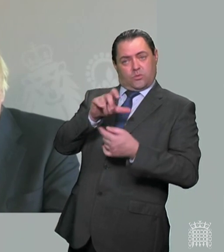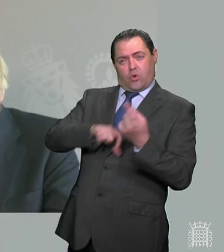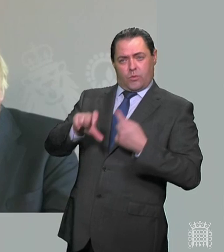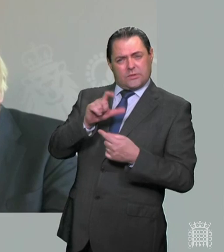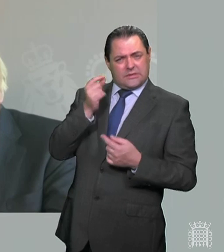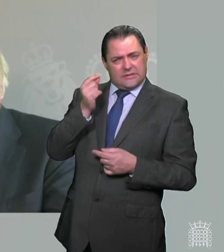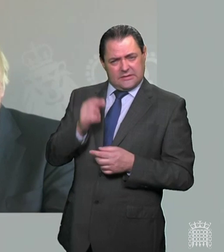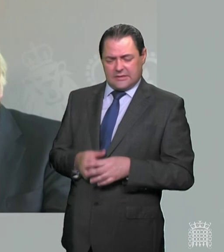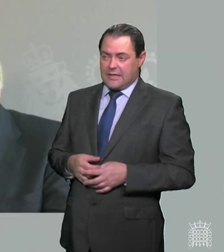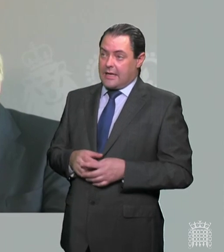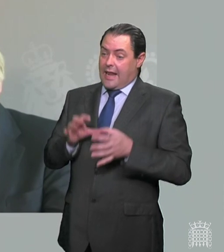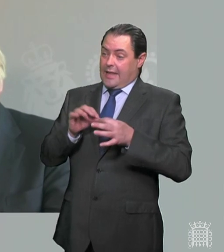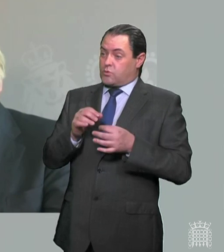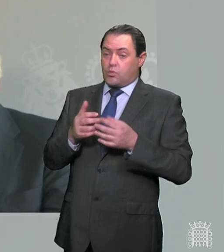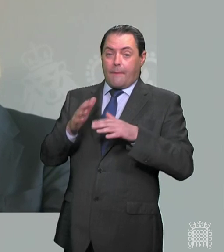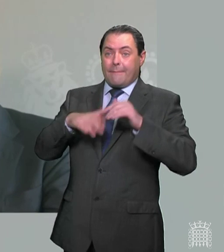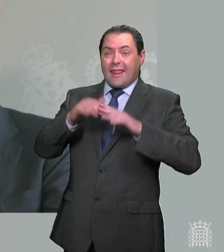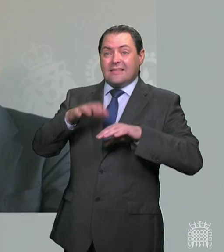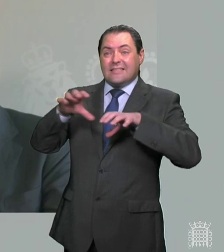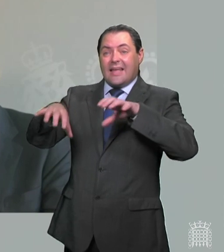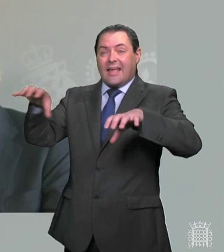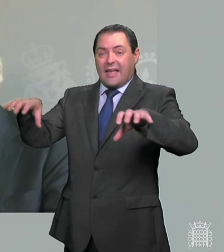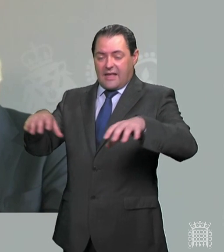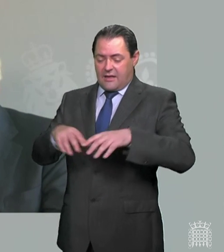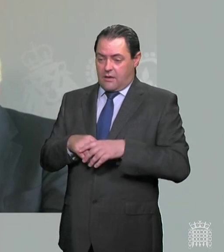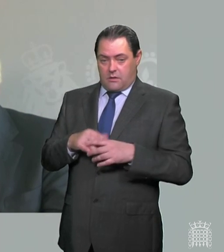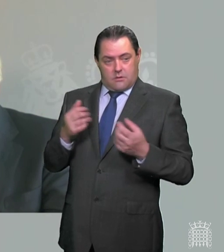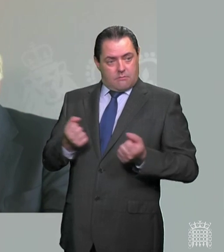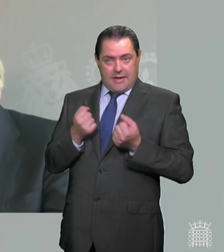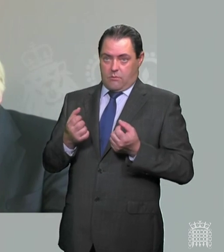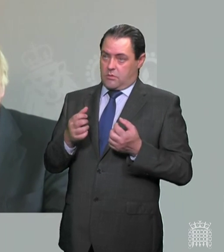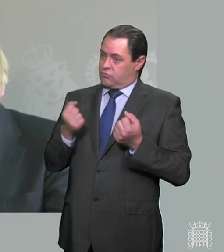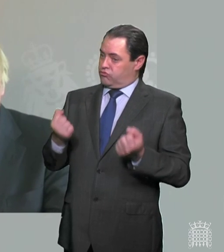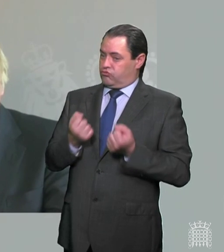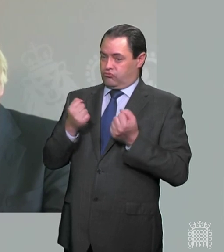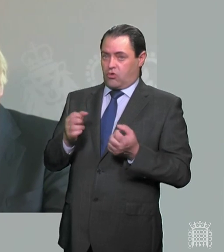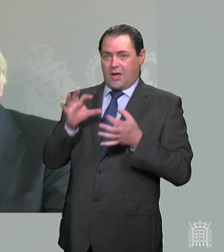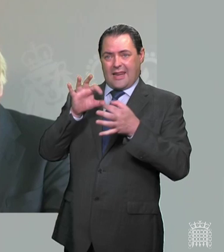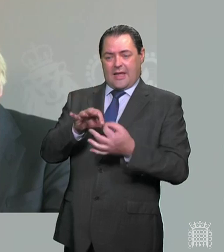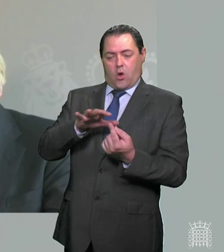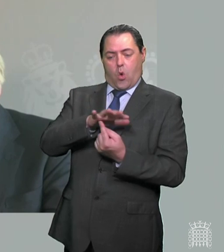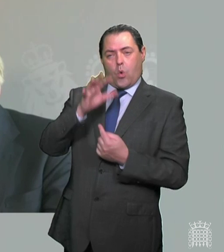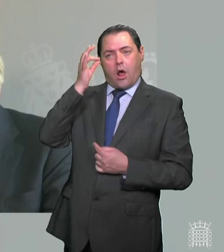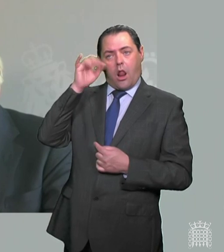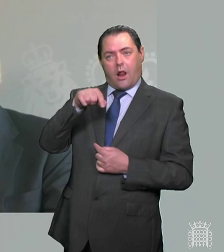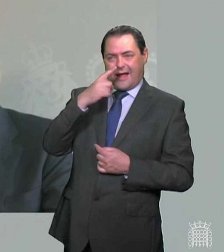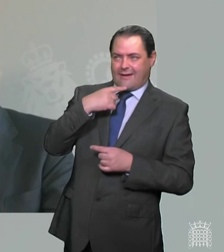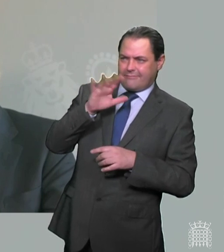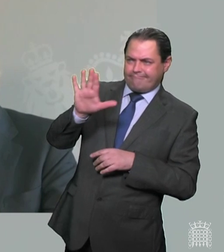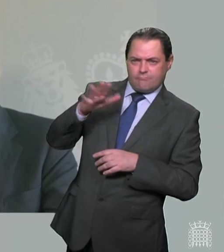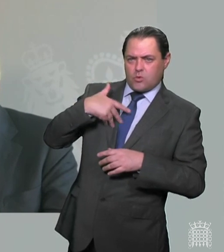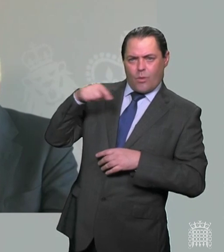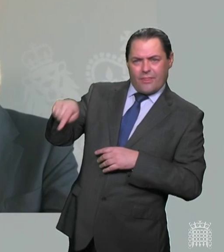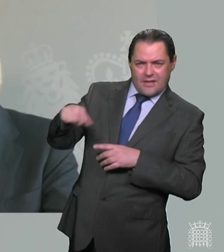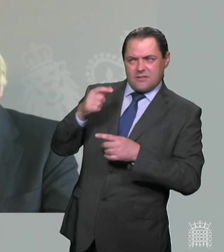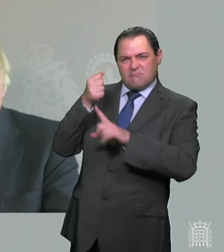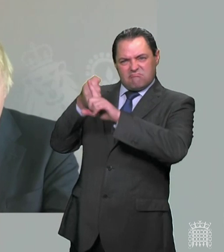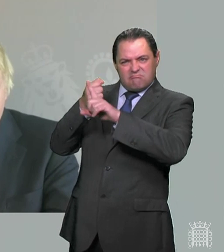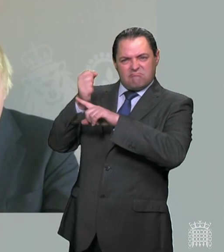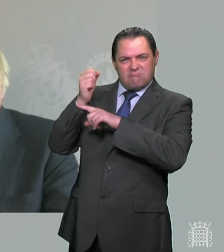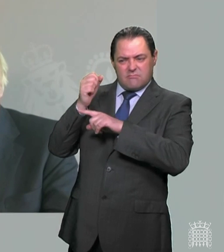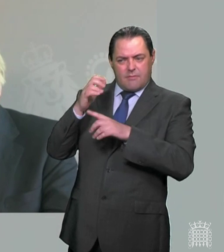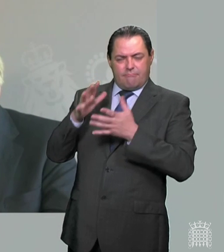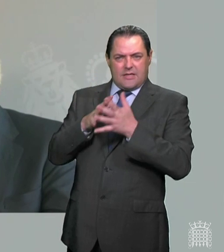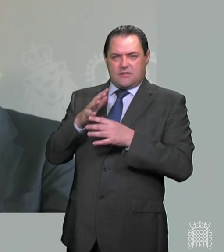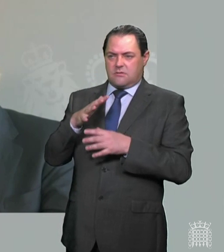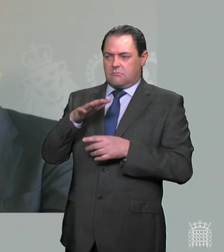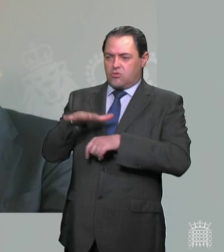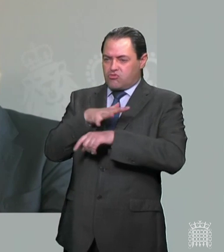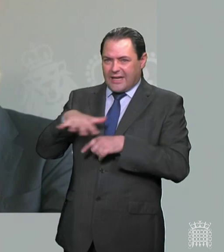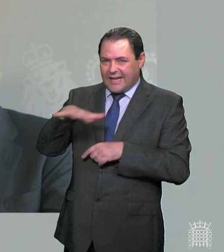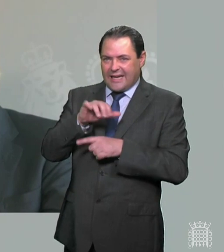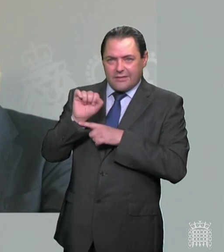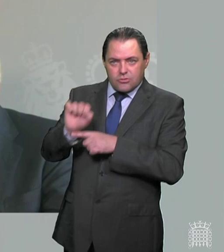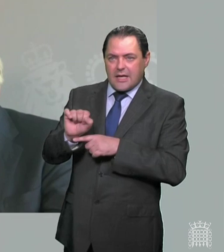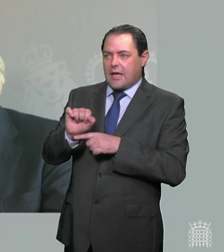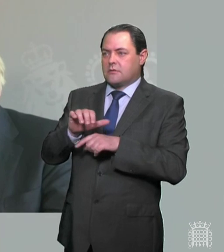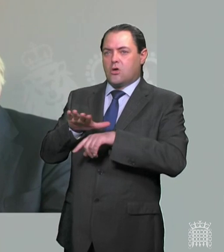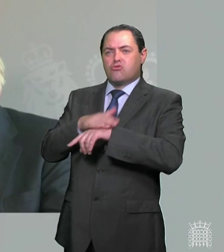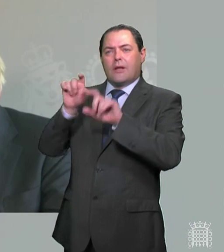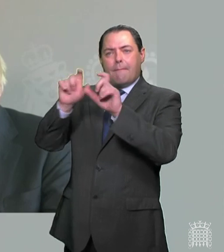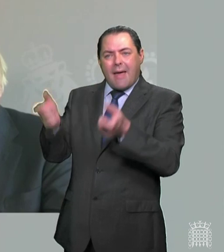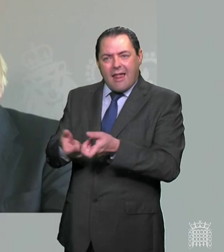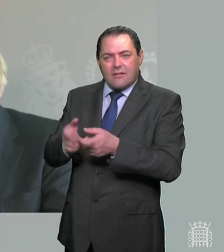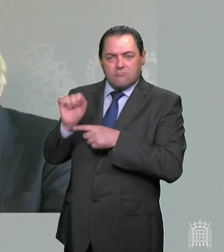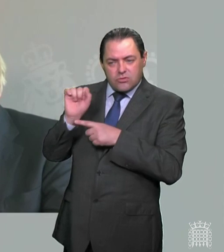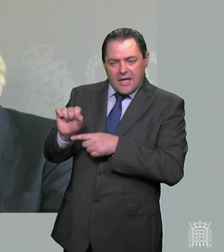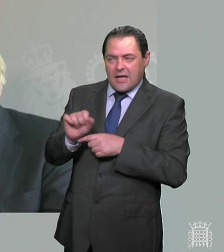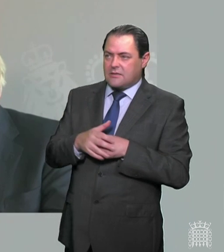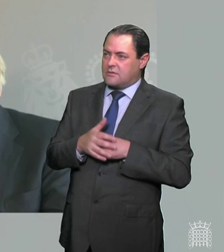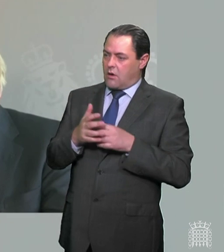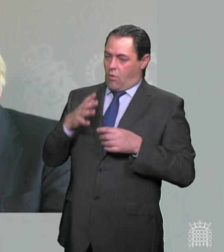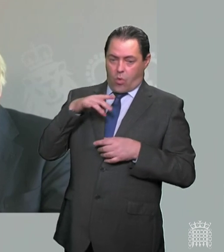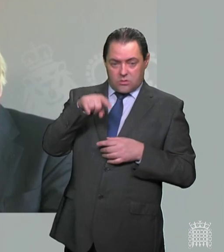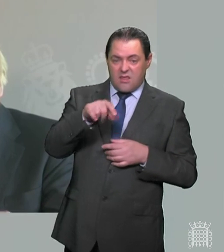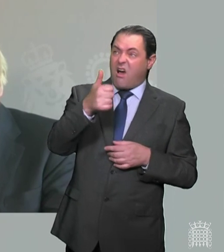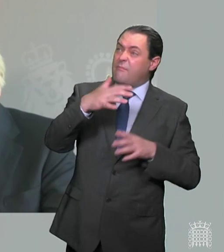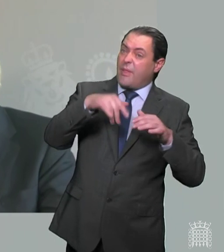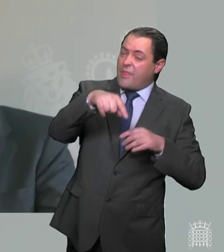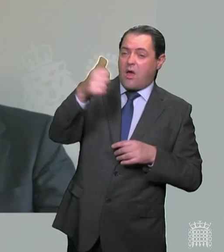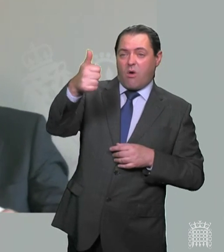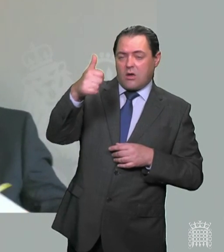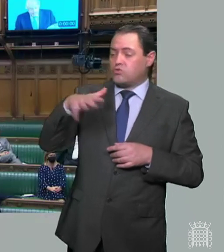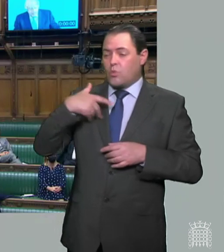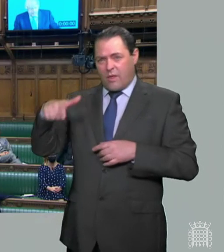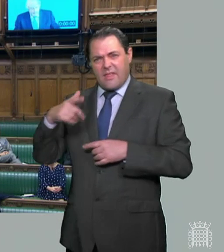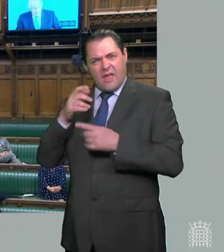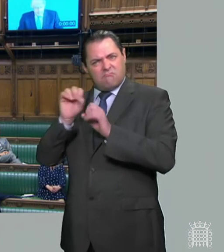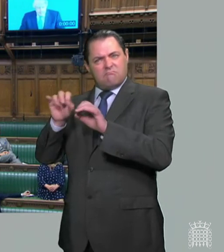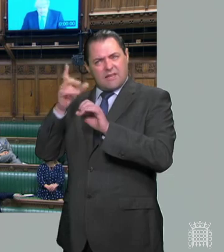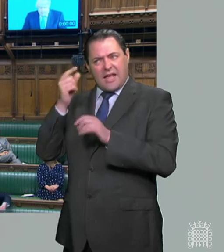When it comes to development, the power remains vested firmly with local people, to make sure that they protect their green spaces and the green belt, and they have development only in the places where they, the local people, want it.